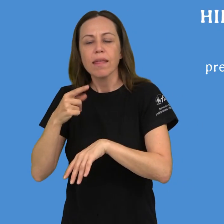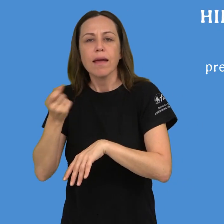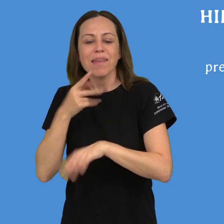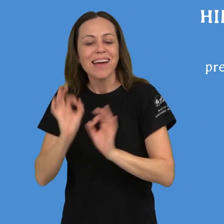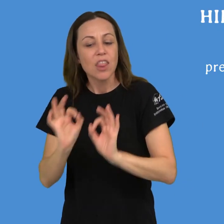droga